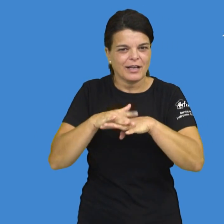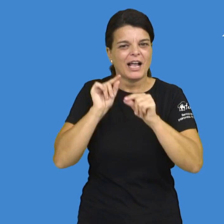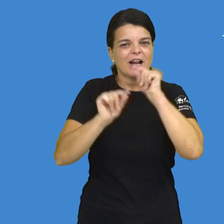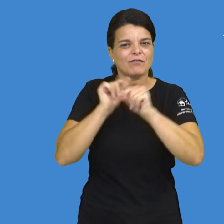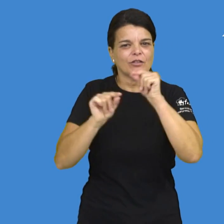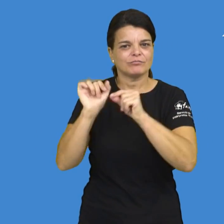virus